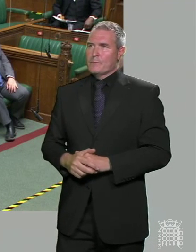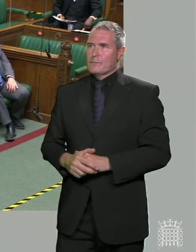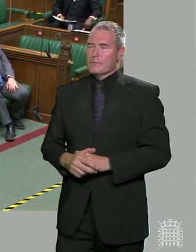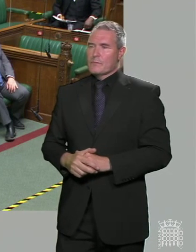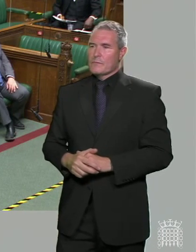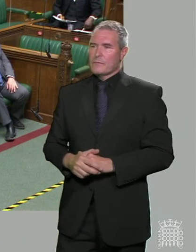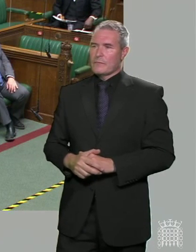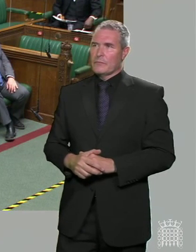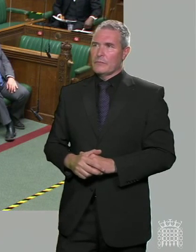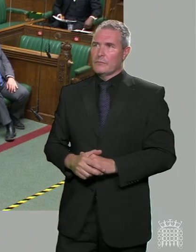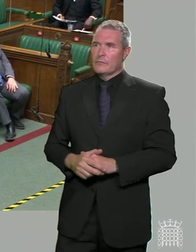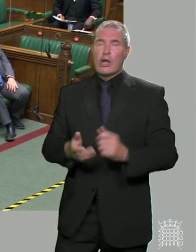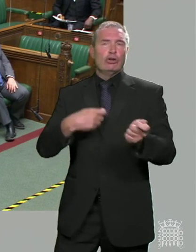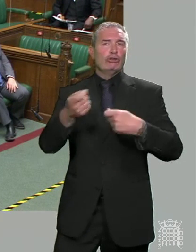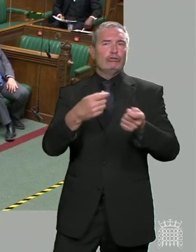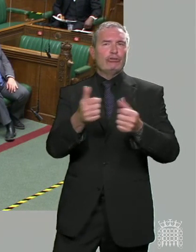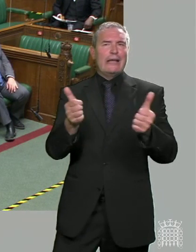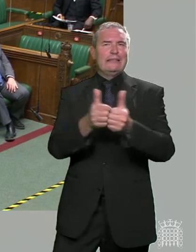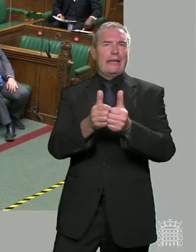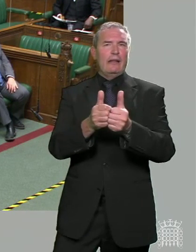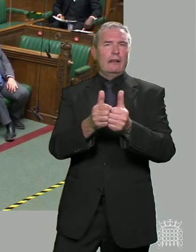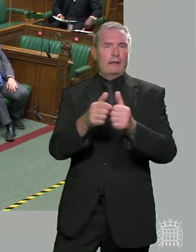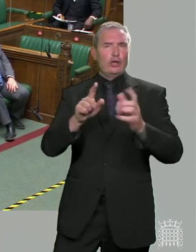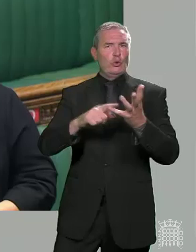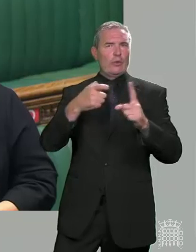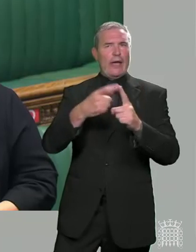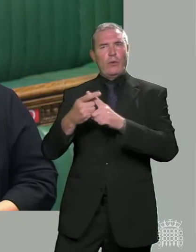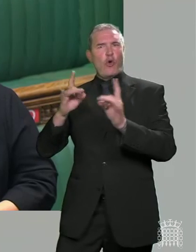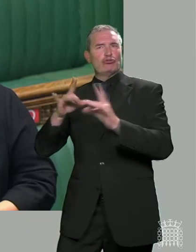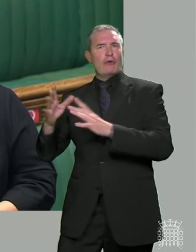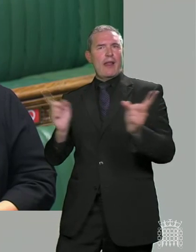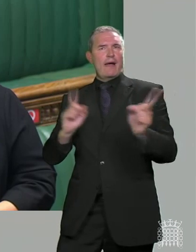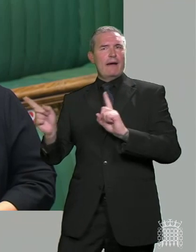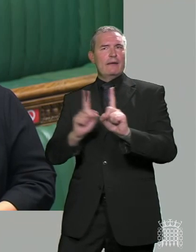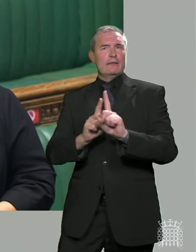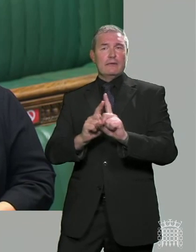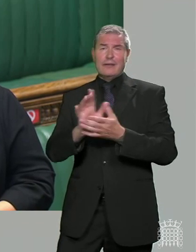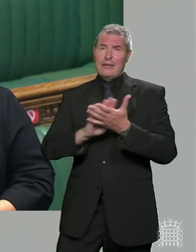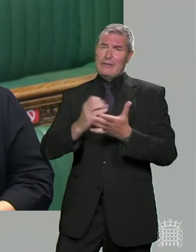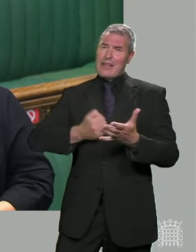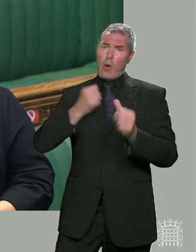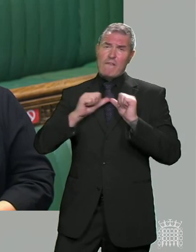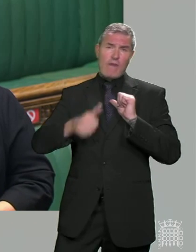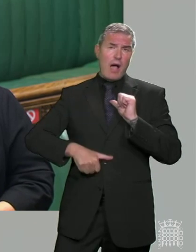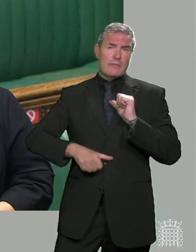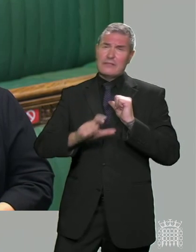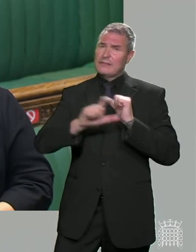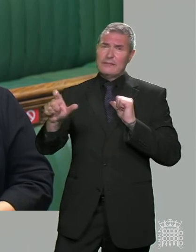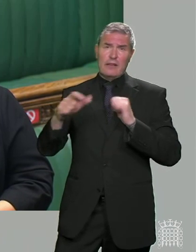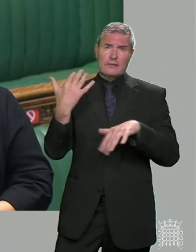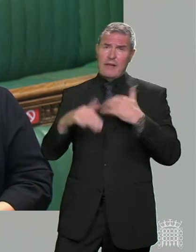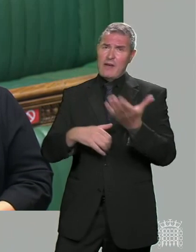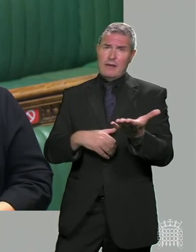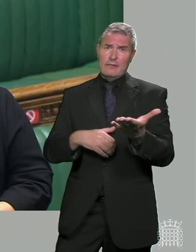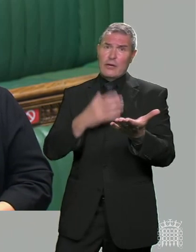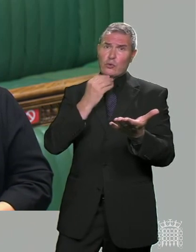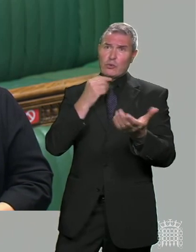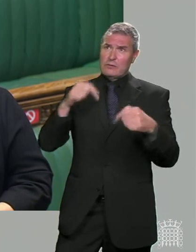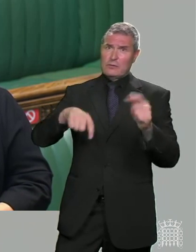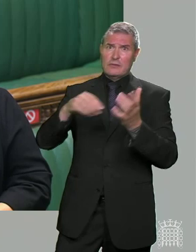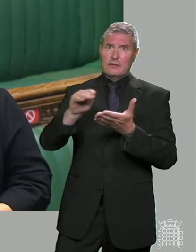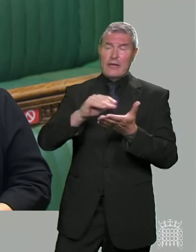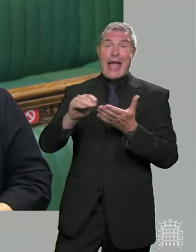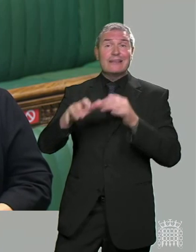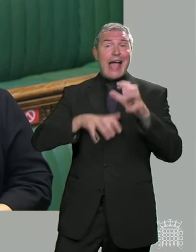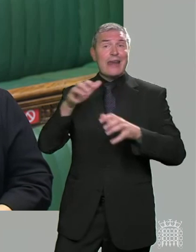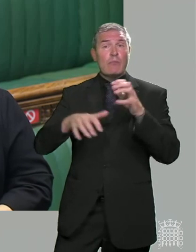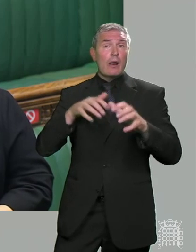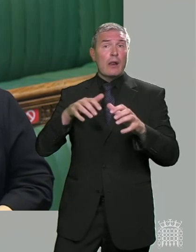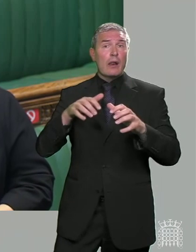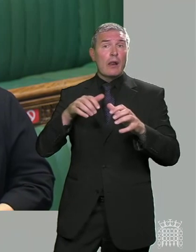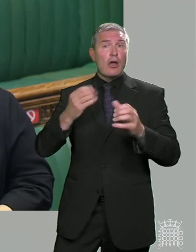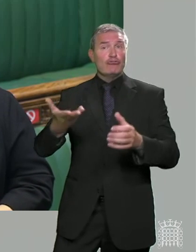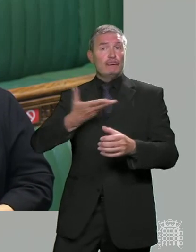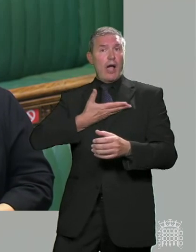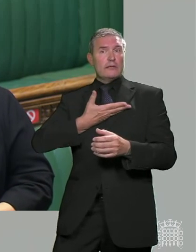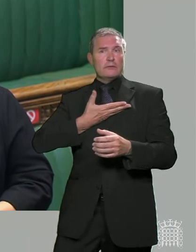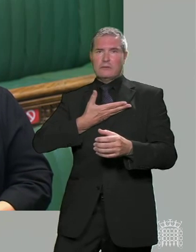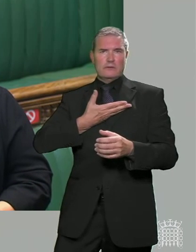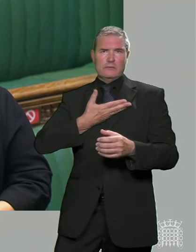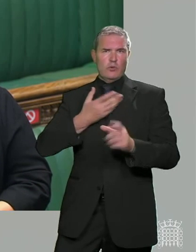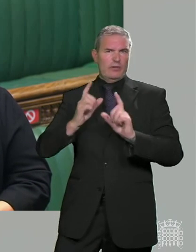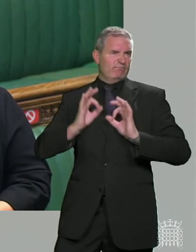Simply put, the trade deal that the Prime Minister has struck means undercutting our farmers and short-changing consumers, and it will set animal welfare standards back by decades.